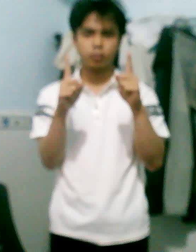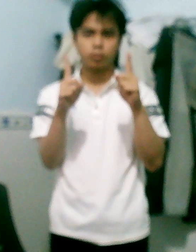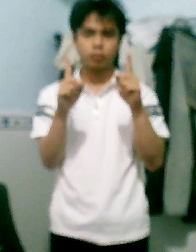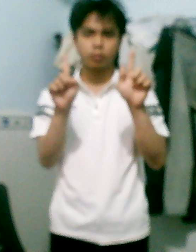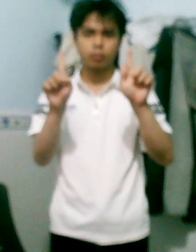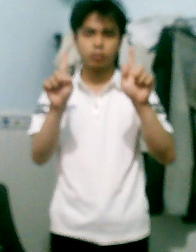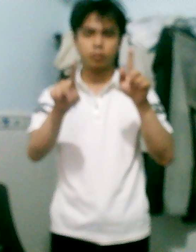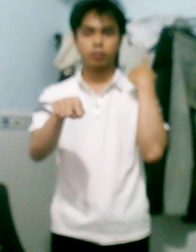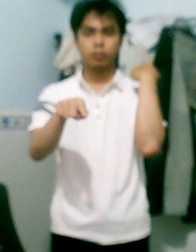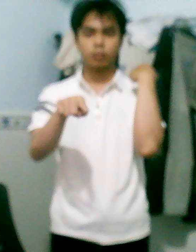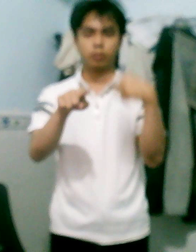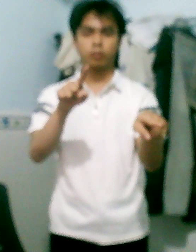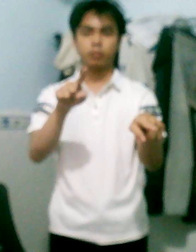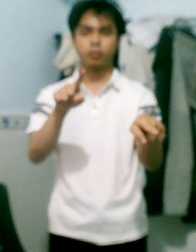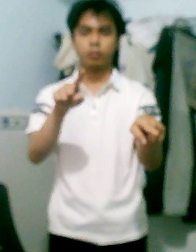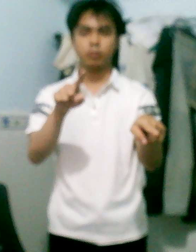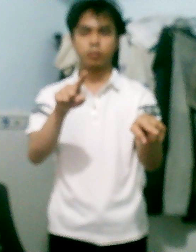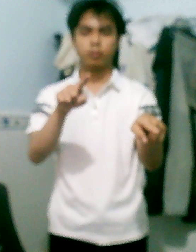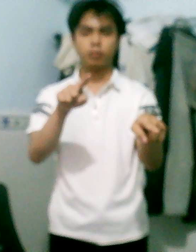phut